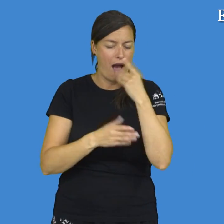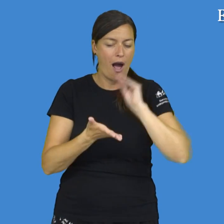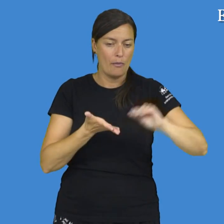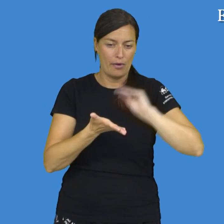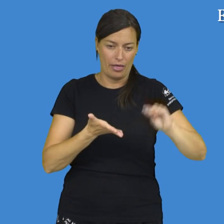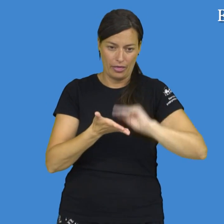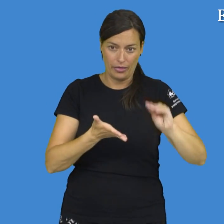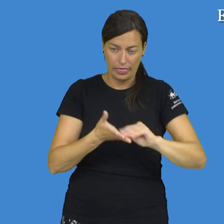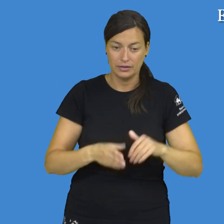vez